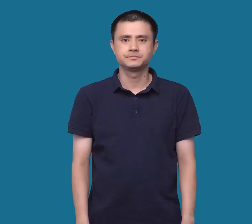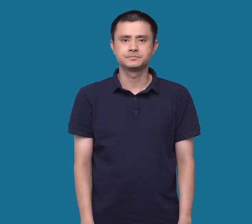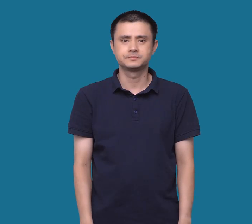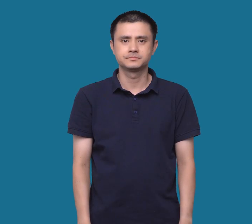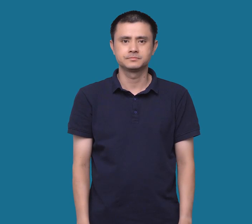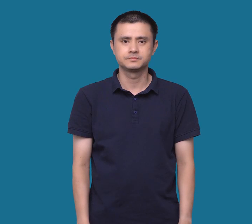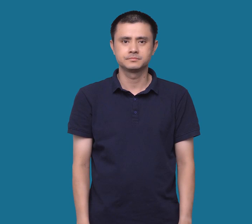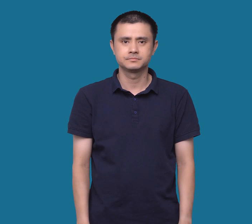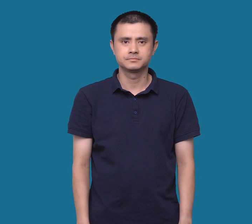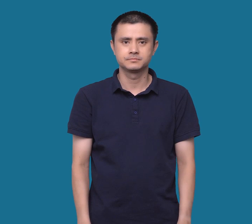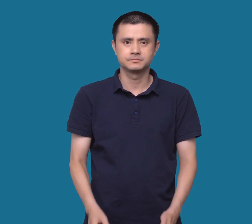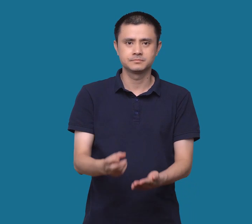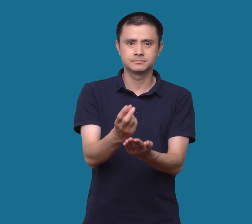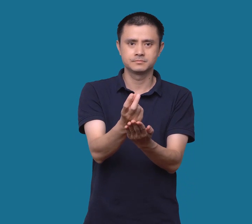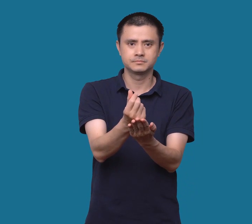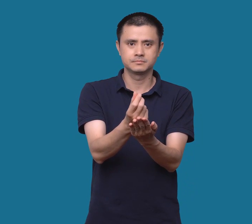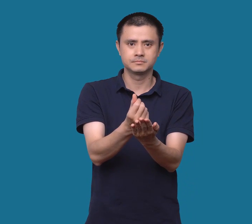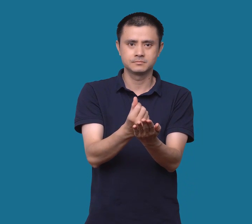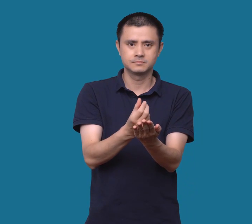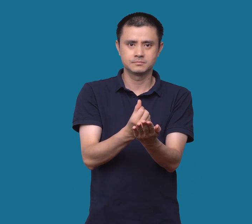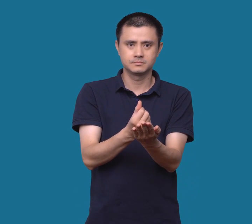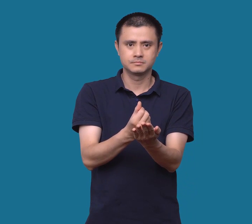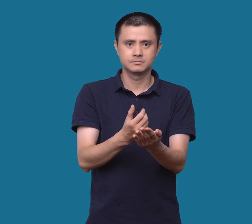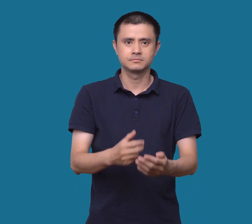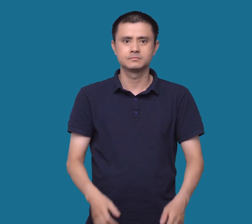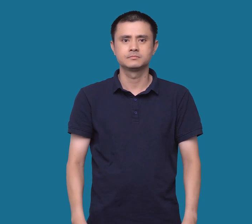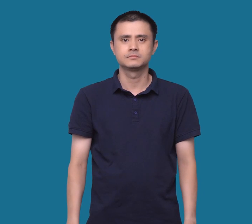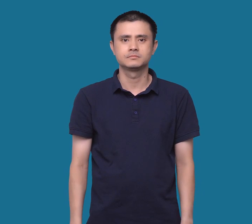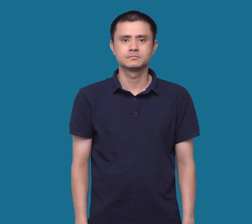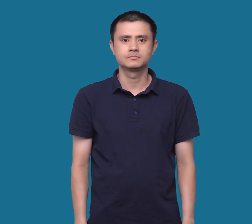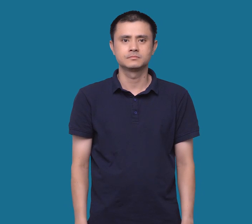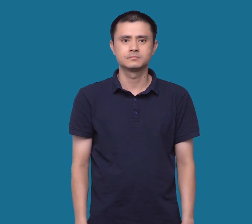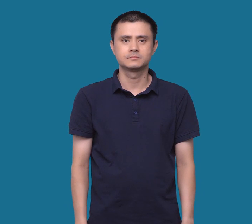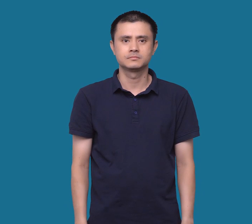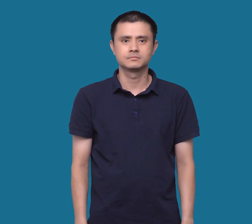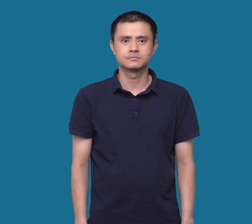hóa đơn